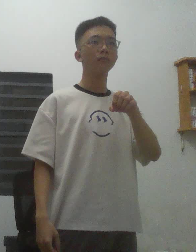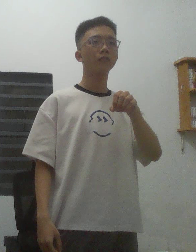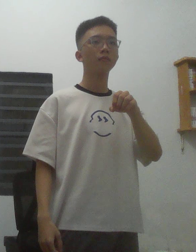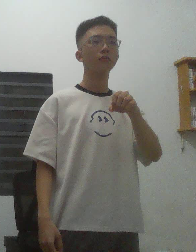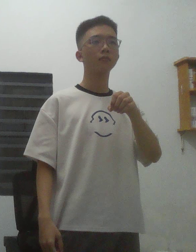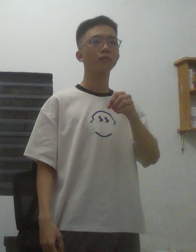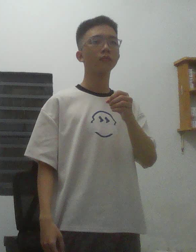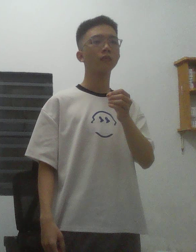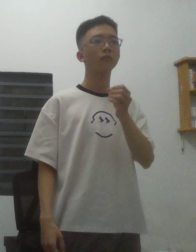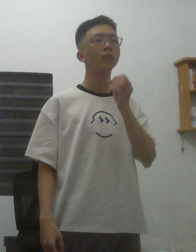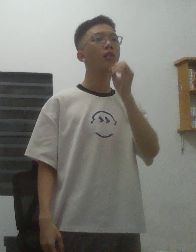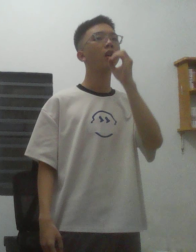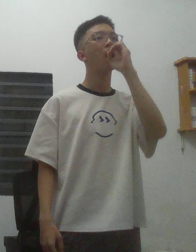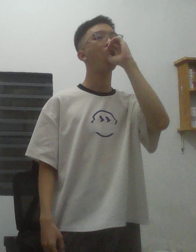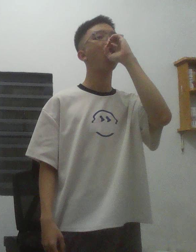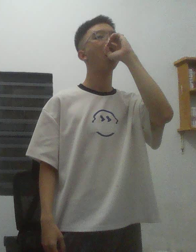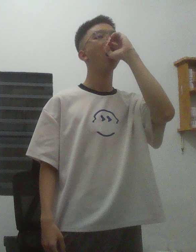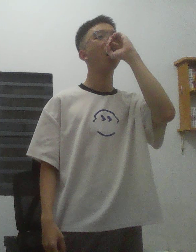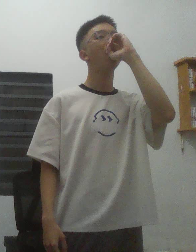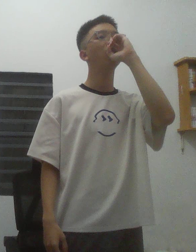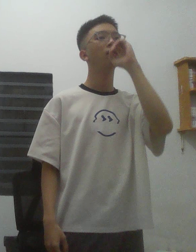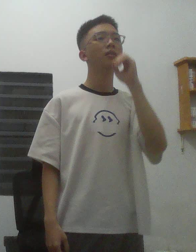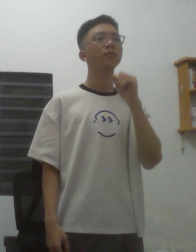uong